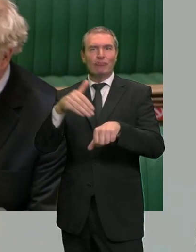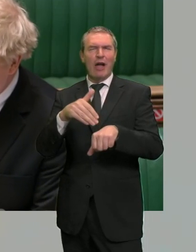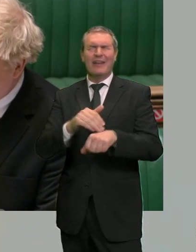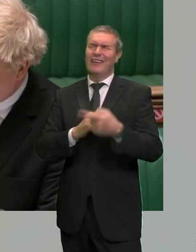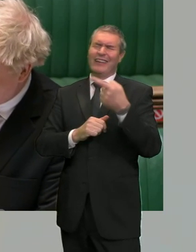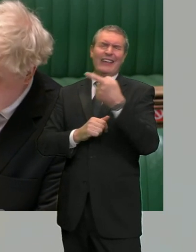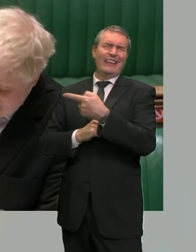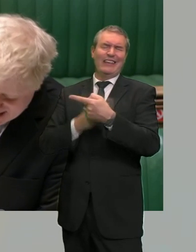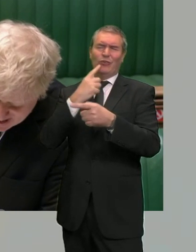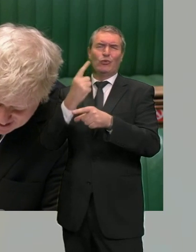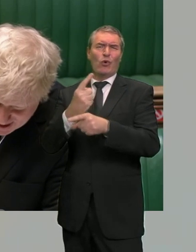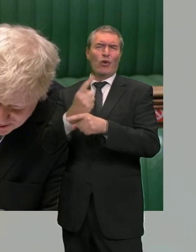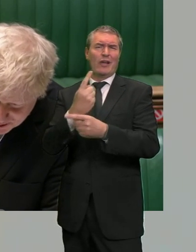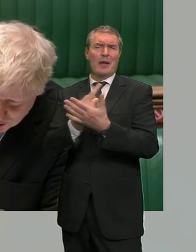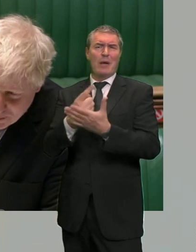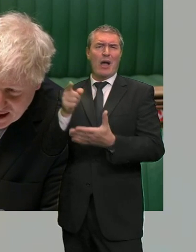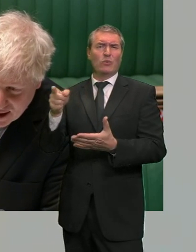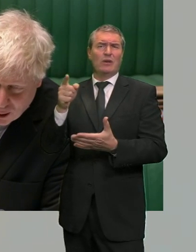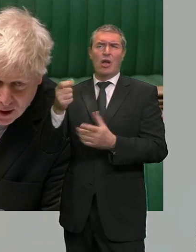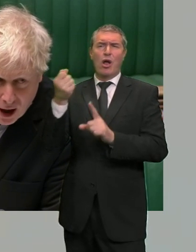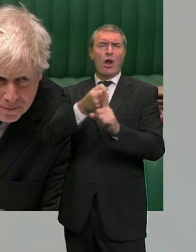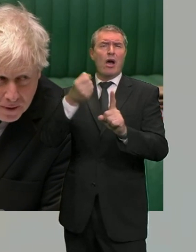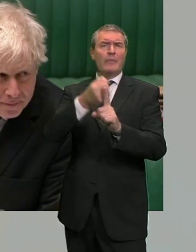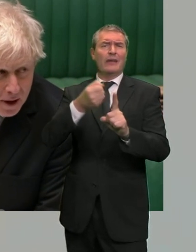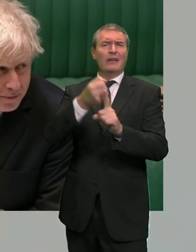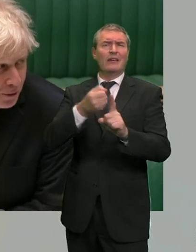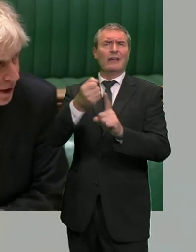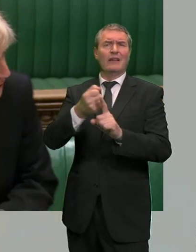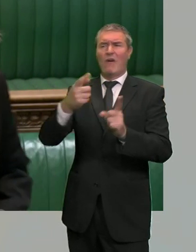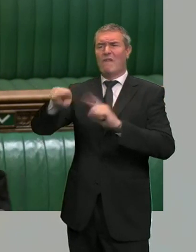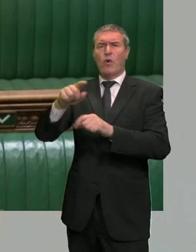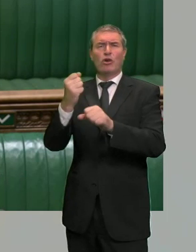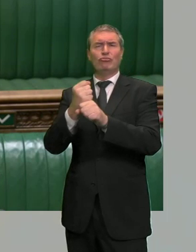He asks about lobbying on behalf of Greensill.